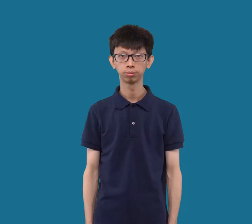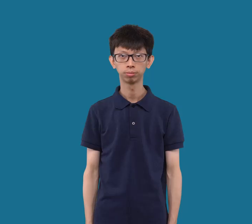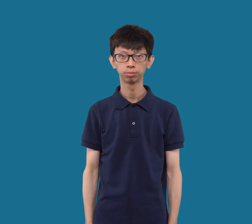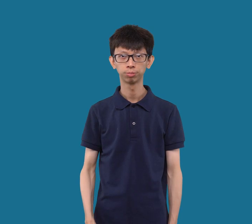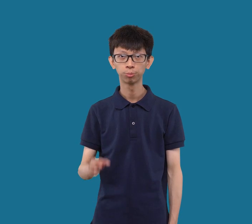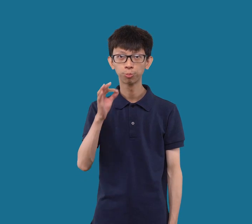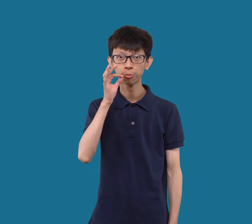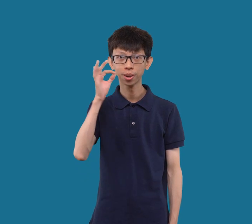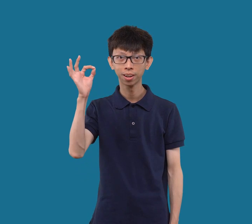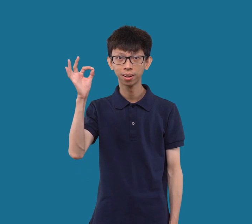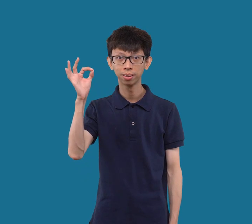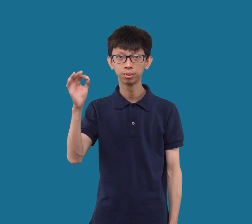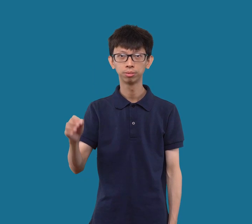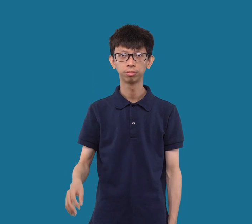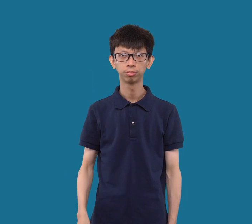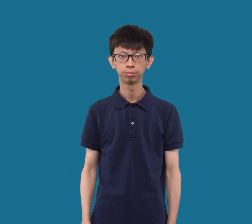dầu ăn